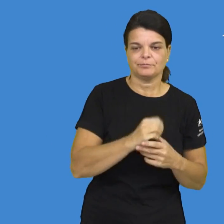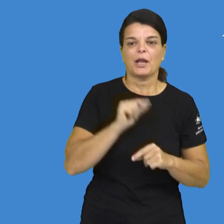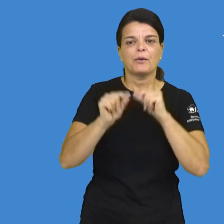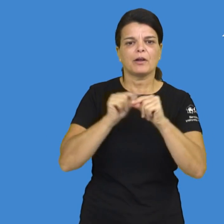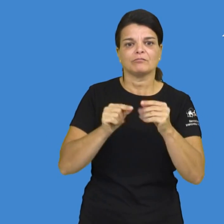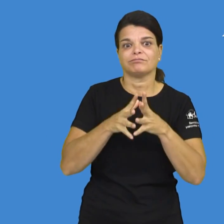enfermo